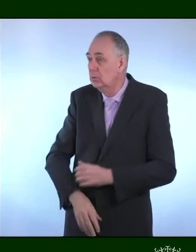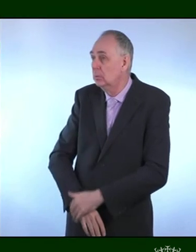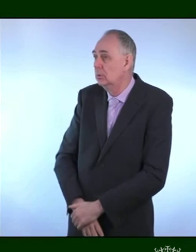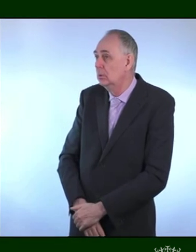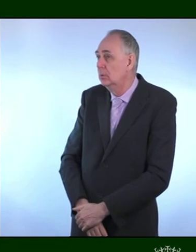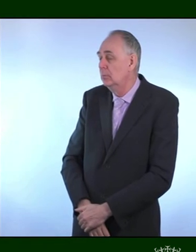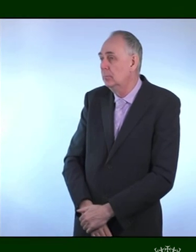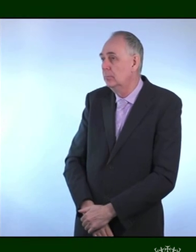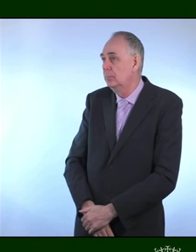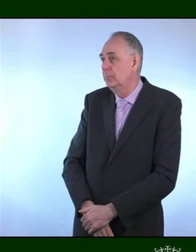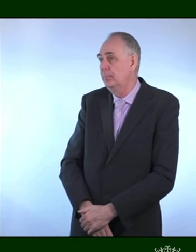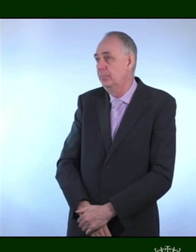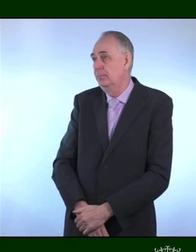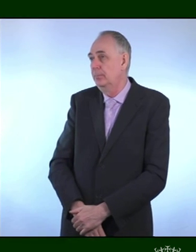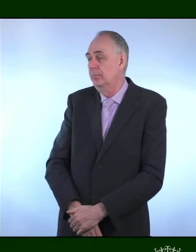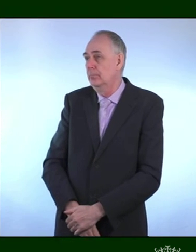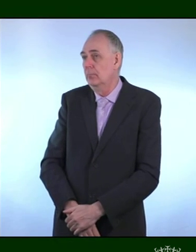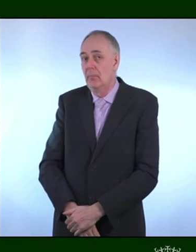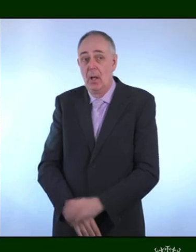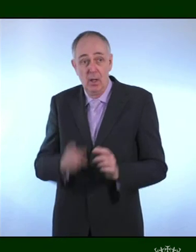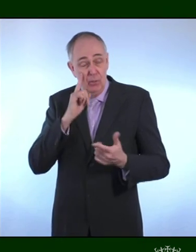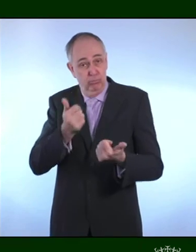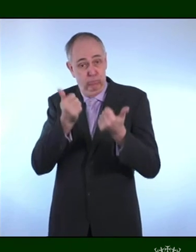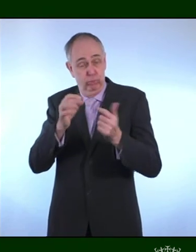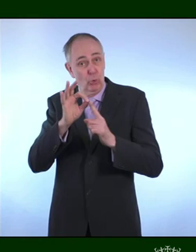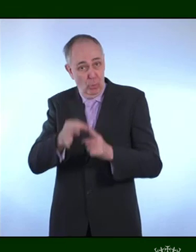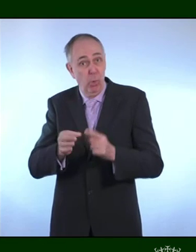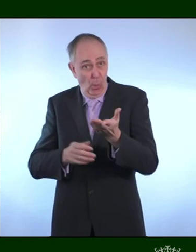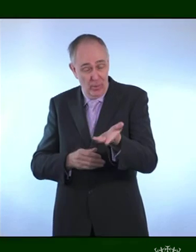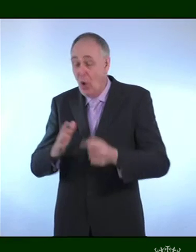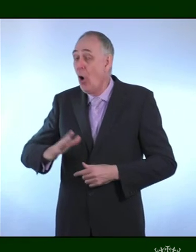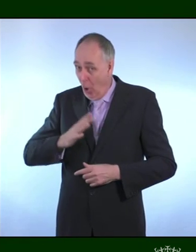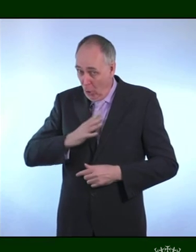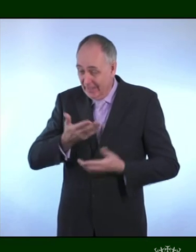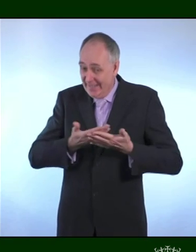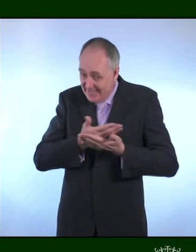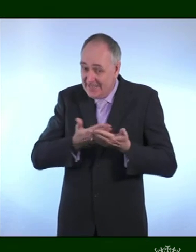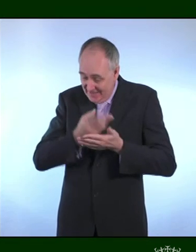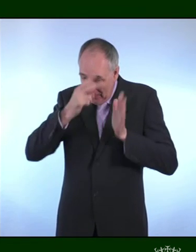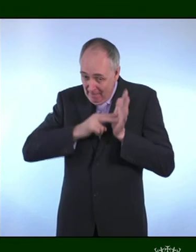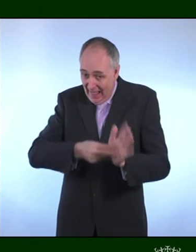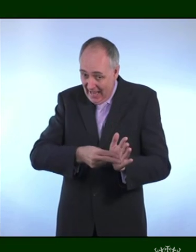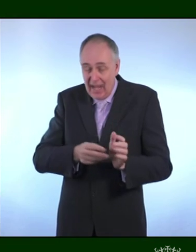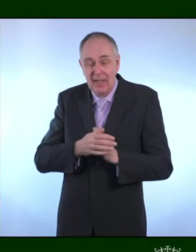My honourable Friend makes a superb point. Indeed, it has already been raised in our considerations.